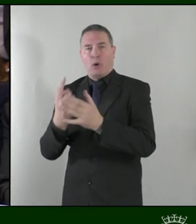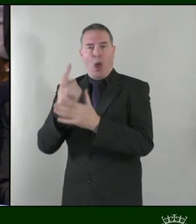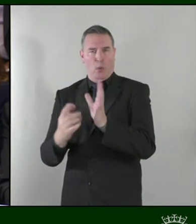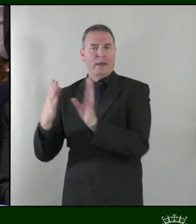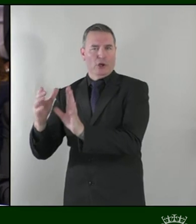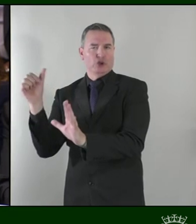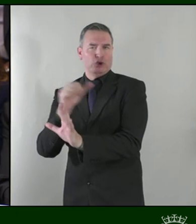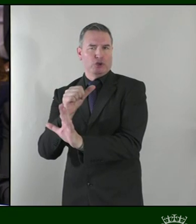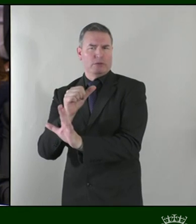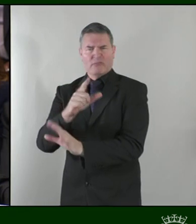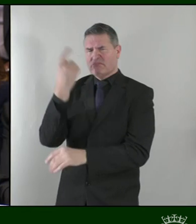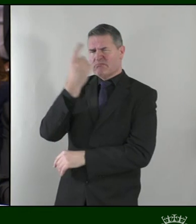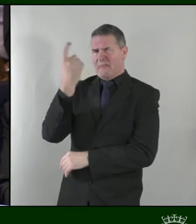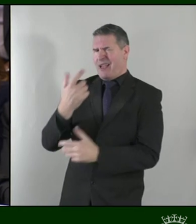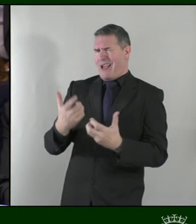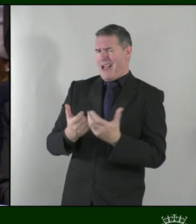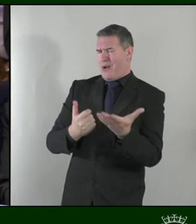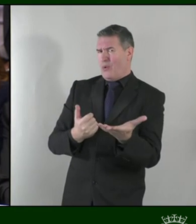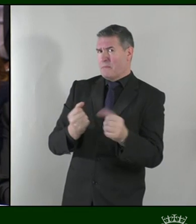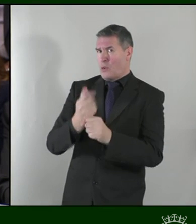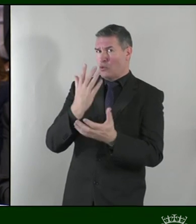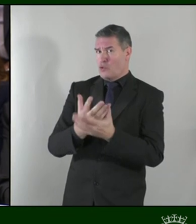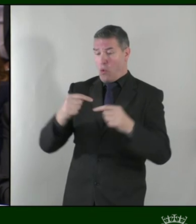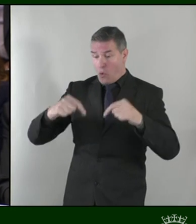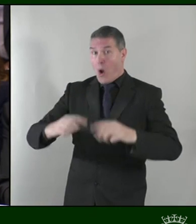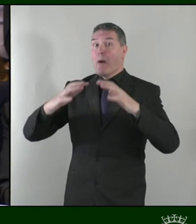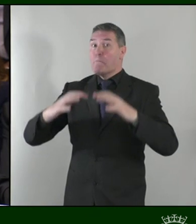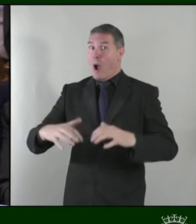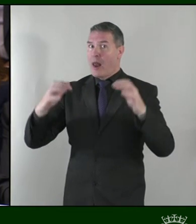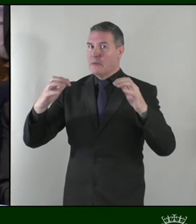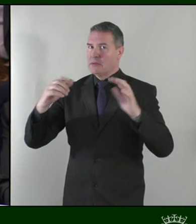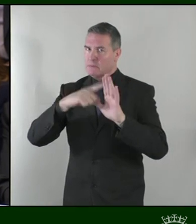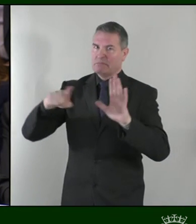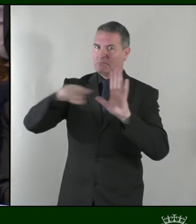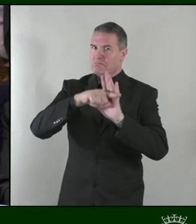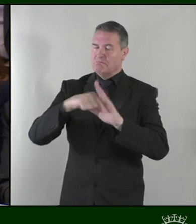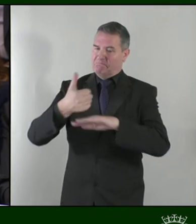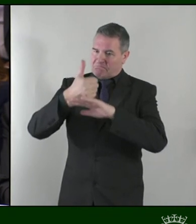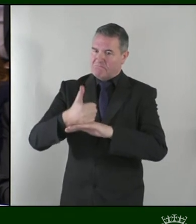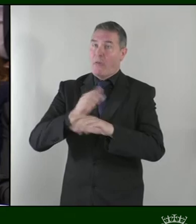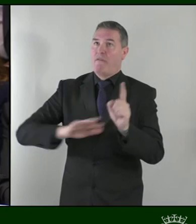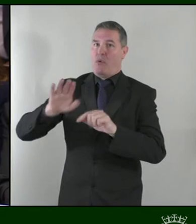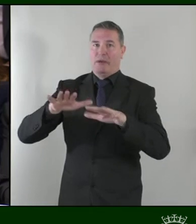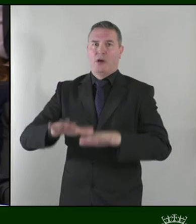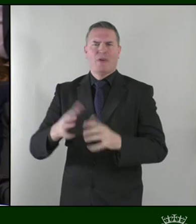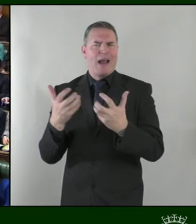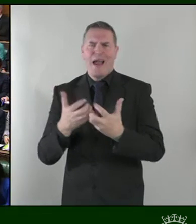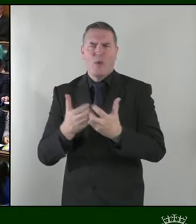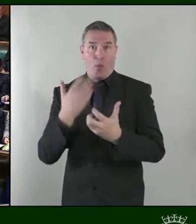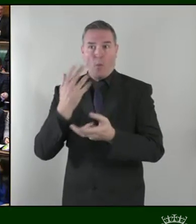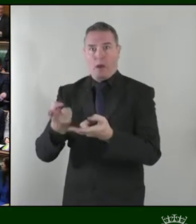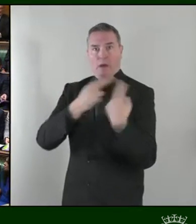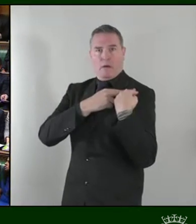How will my right honourable Friend ensure that Parliament remains the sovereign and legitimate source of law as we take back control?